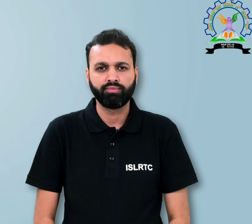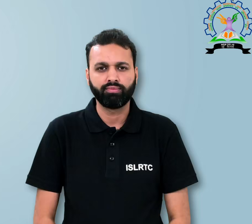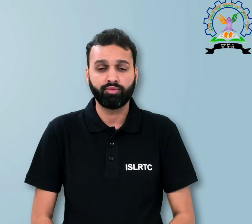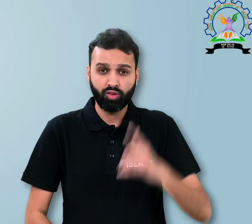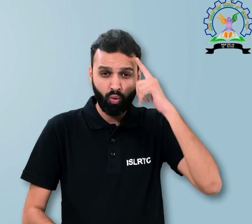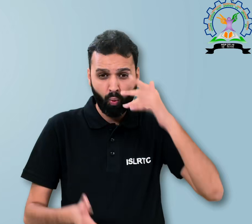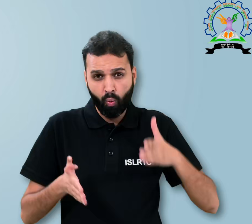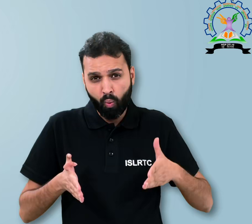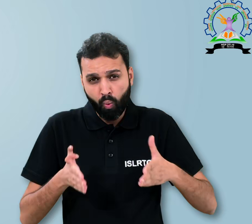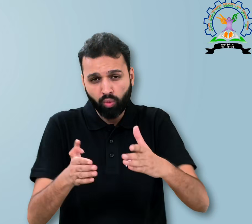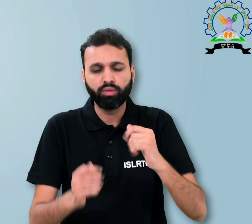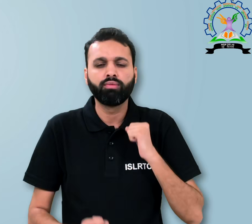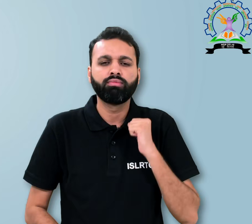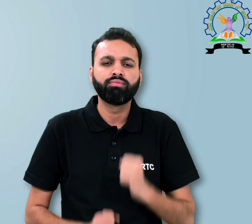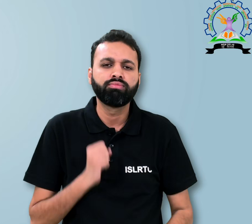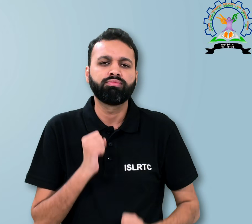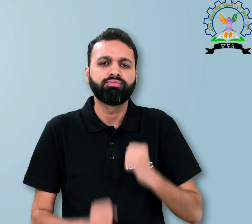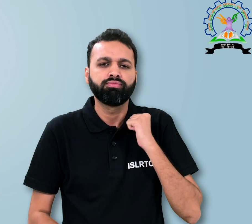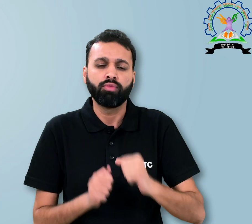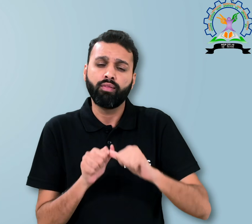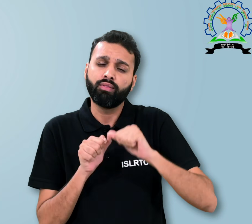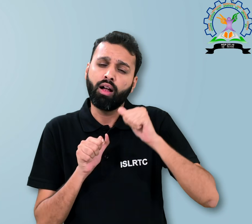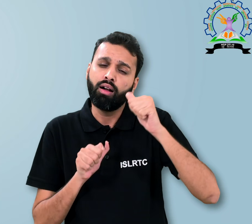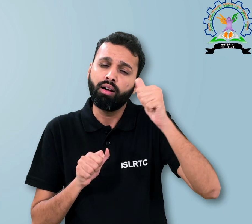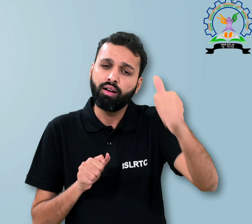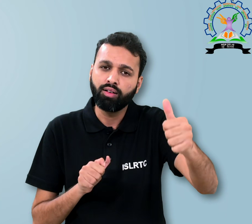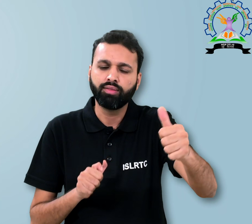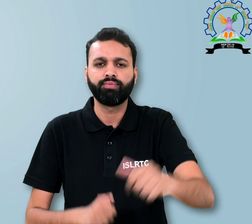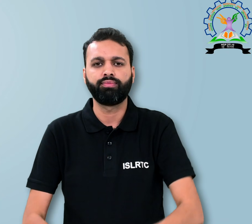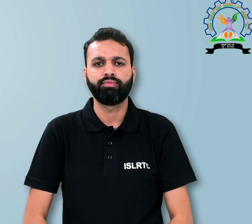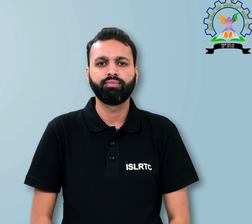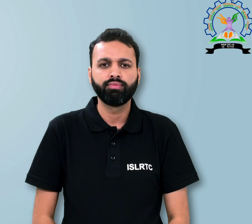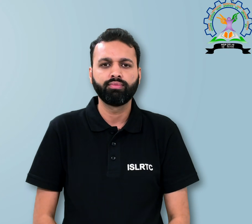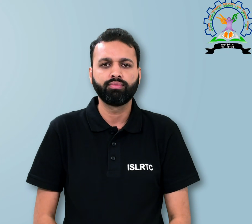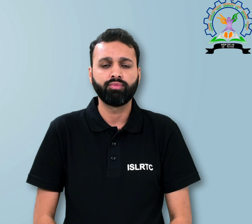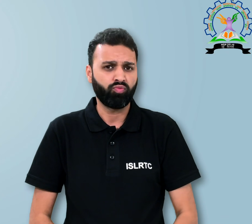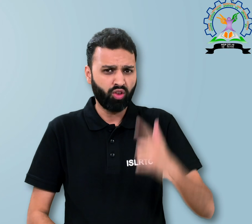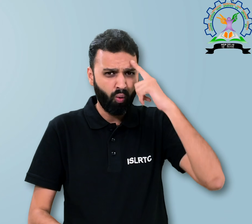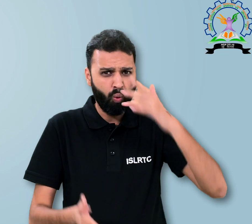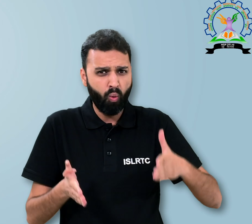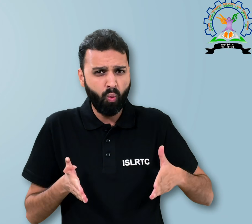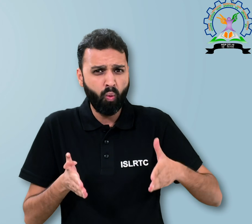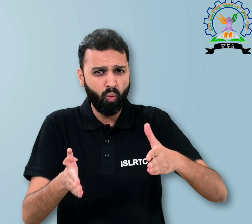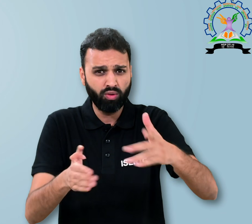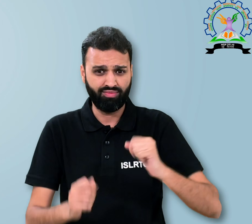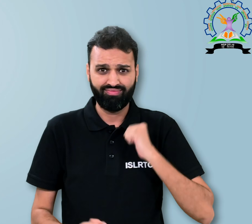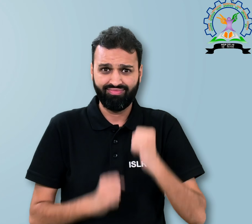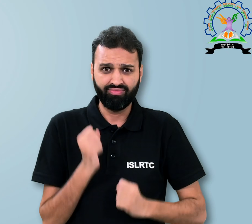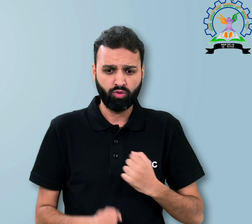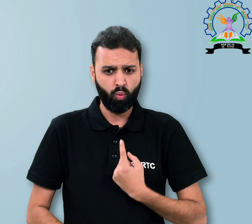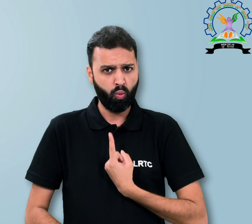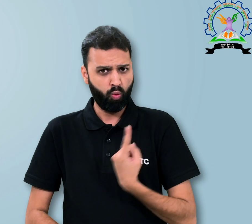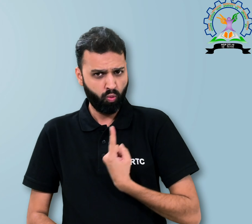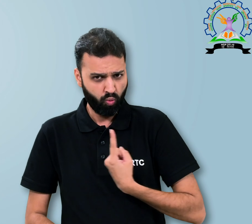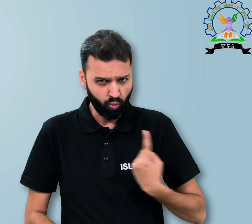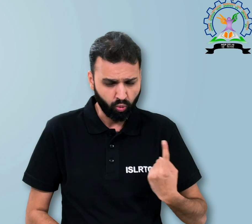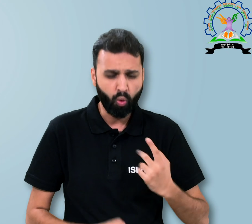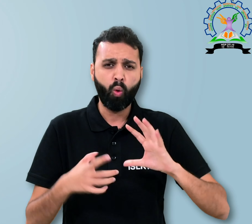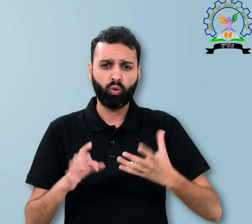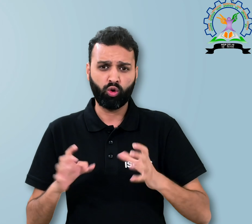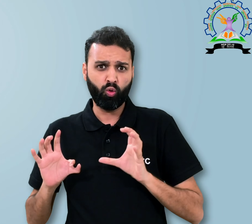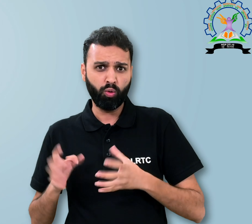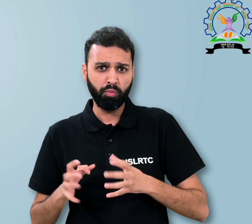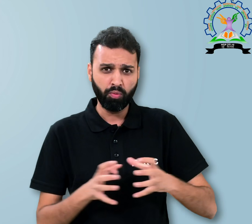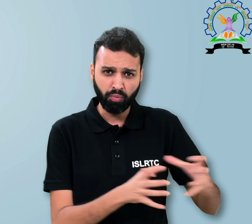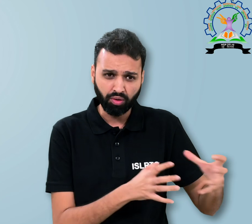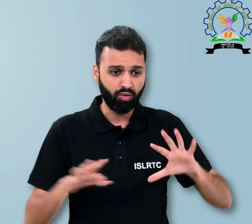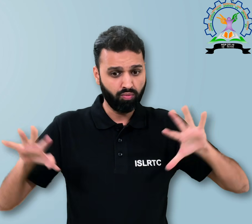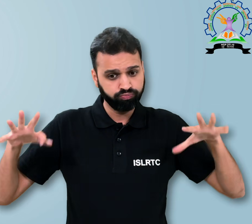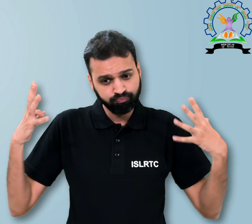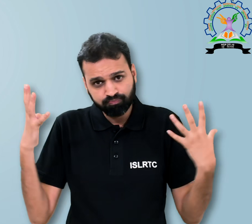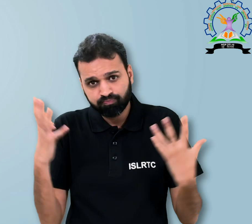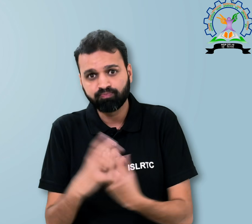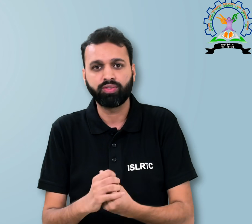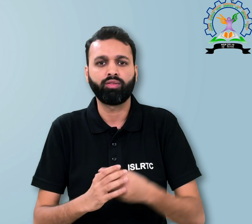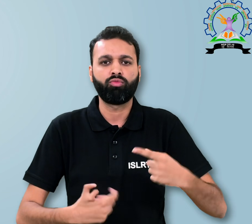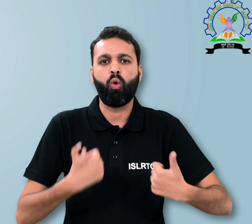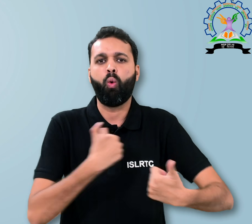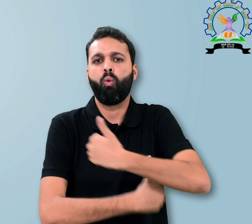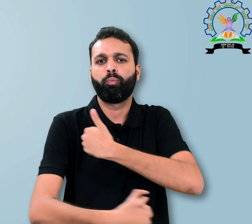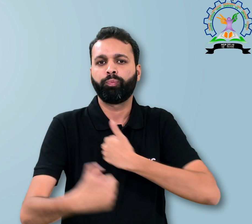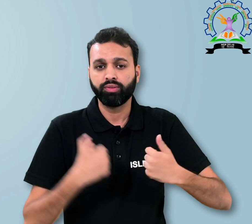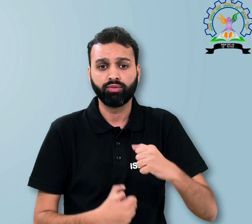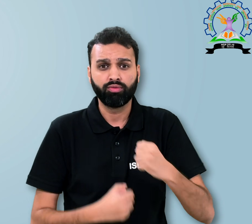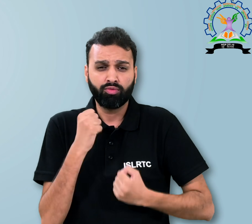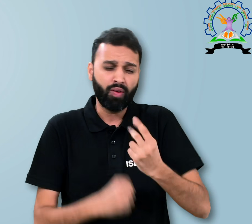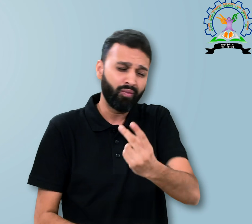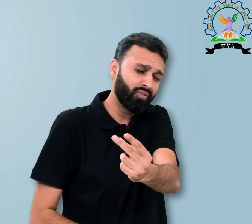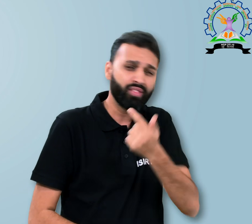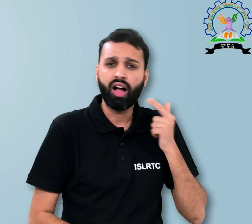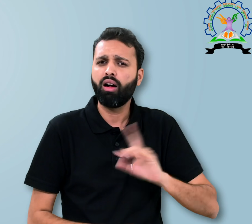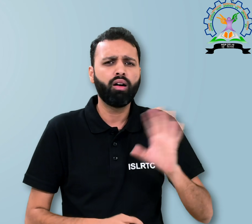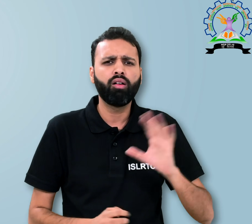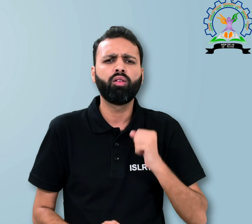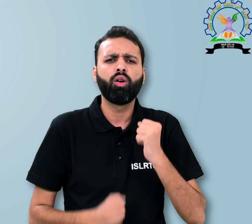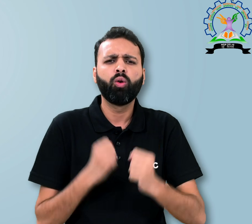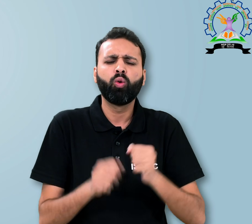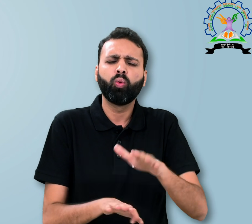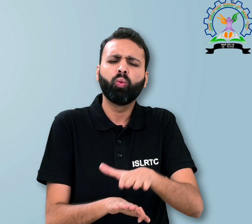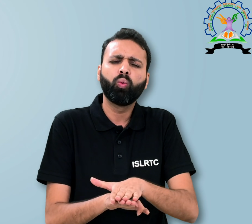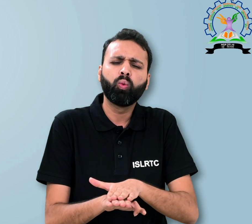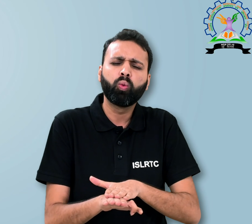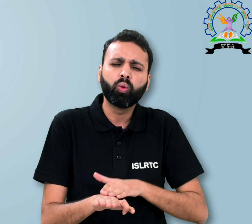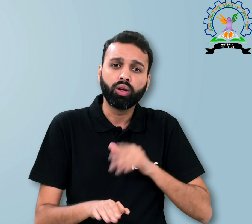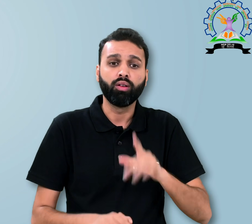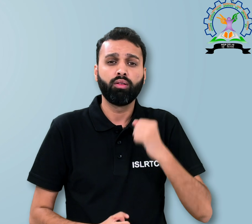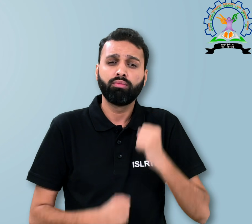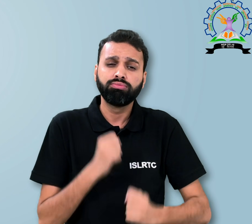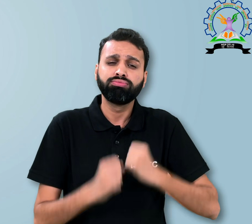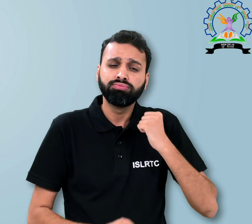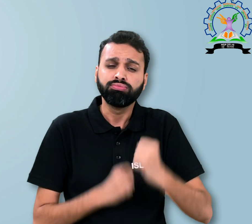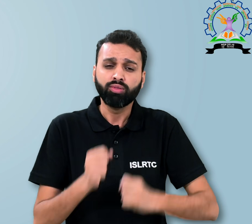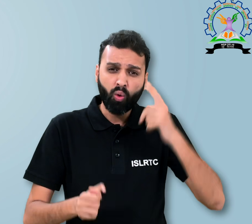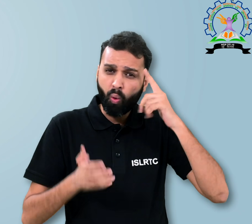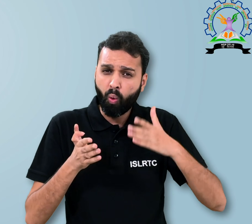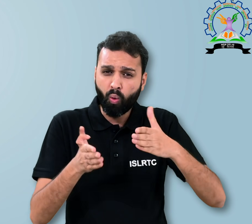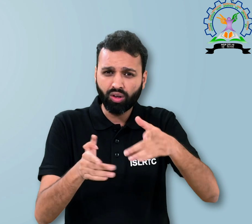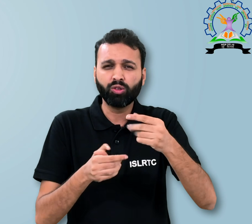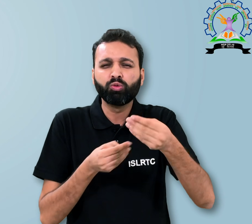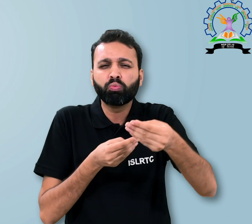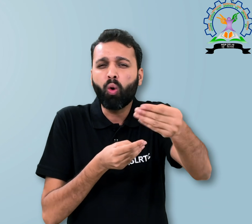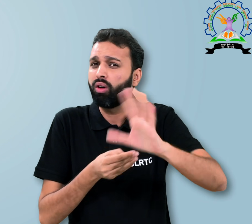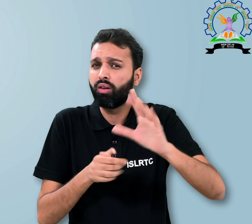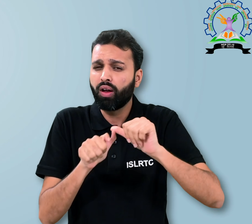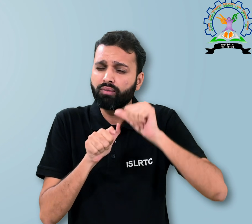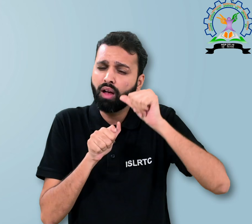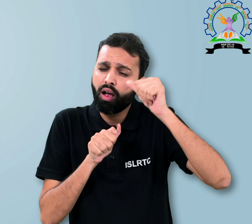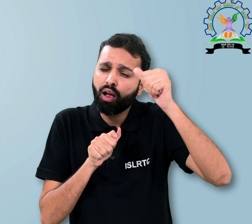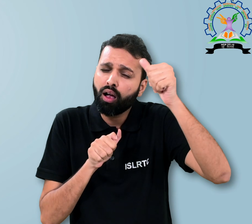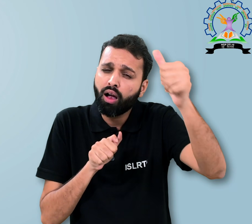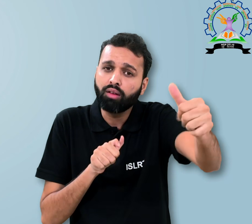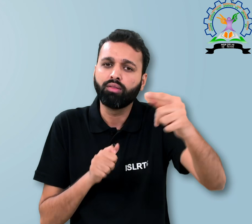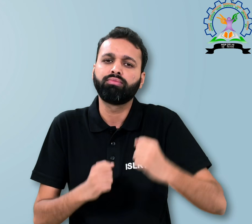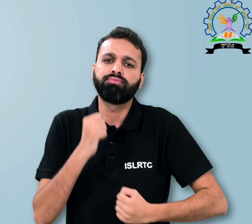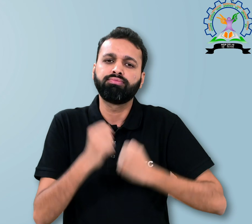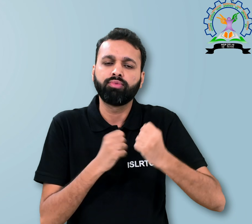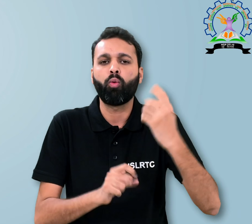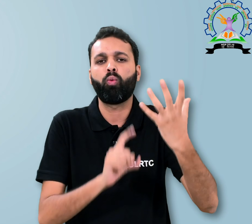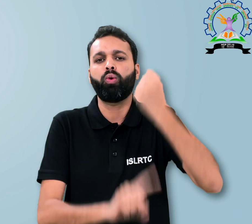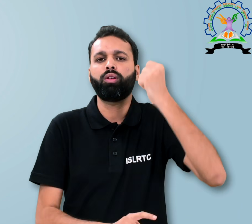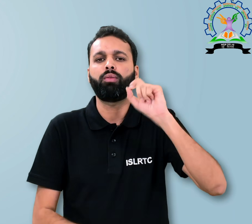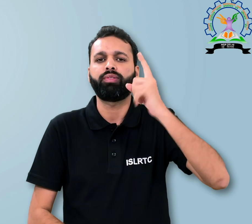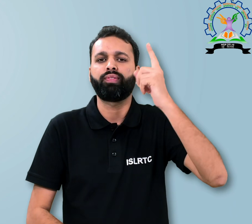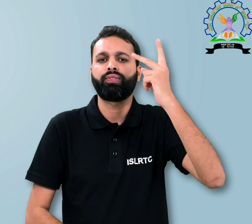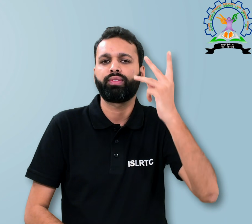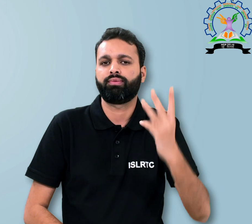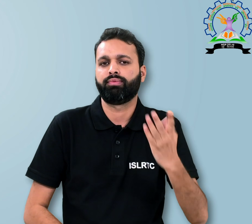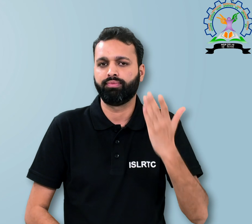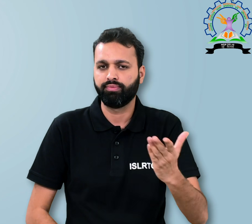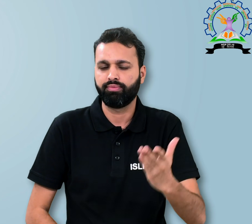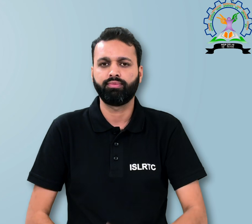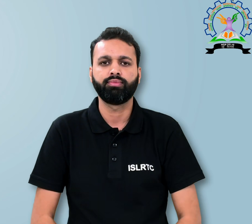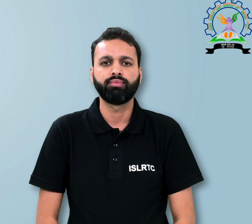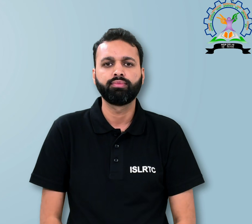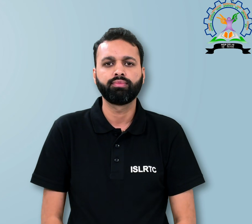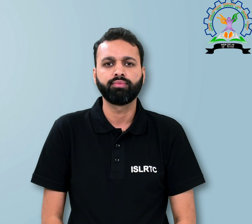Cross Country Cross country running is a sport in which teams and individuals run races on outdoor courses over natural terrain like fields, parks, golf courses, and grasslands.